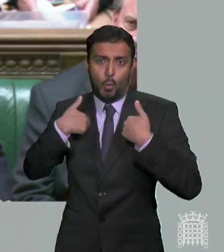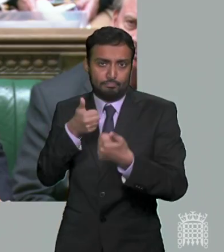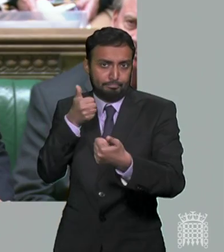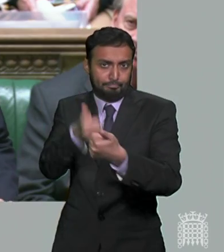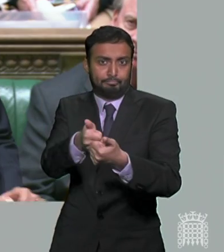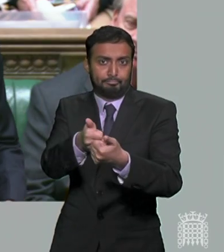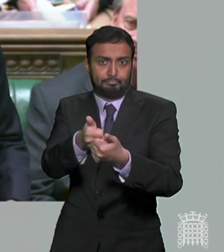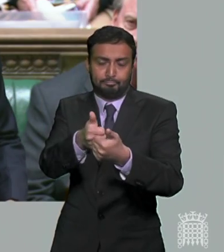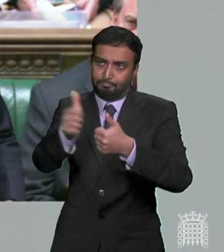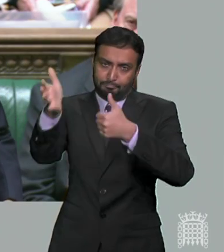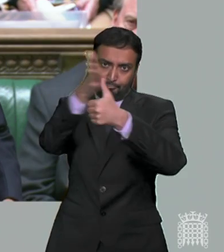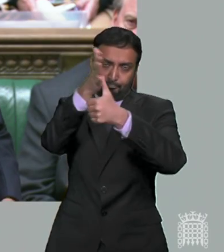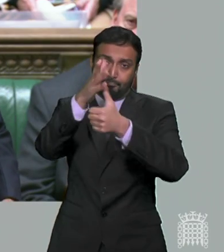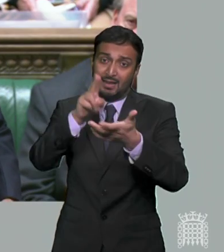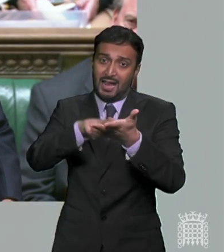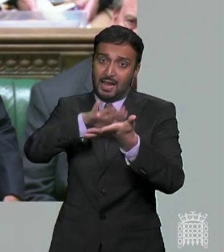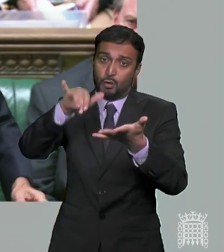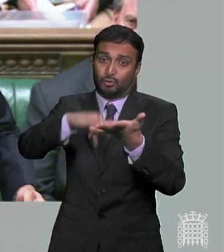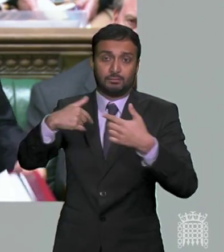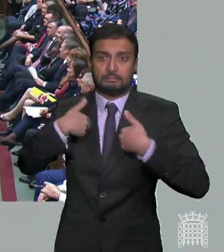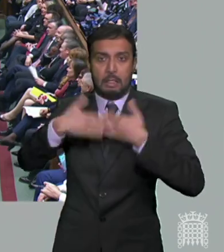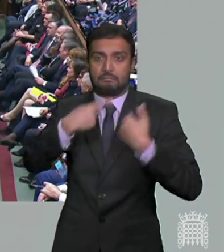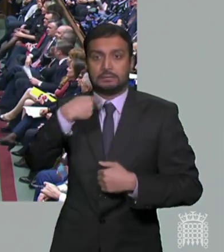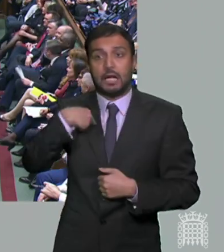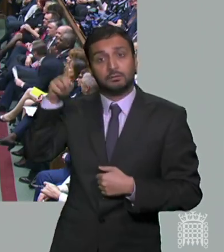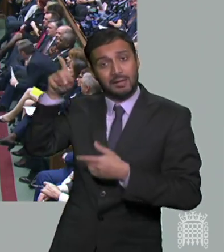not my words, but the words of the NHS chief executive.